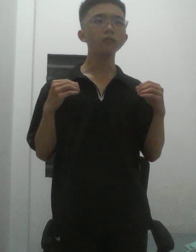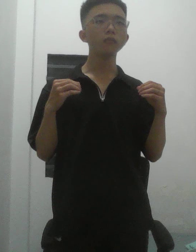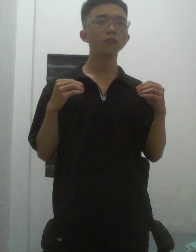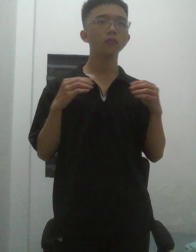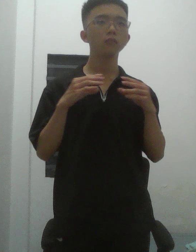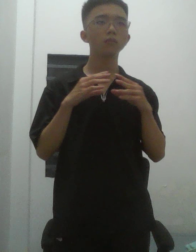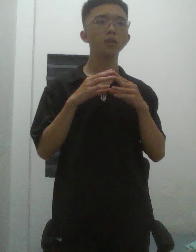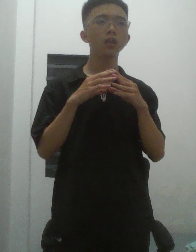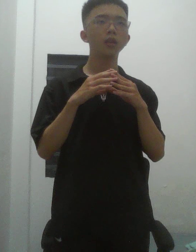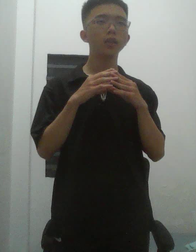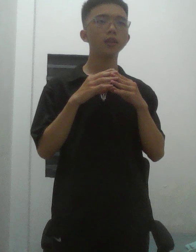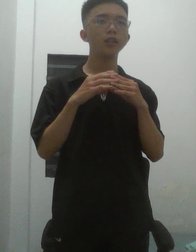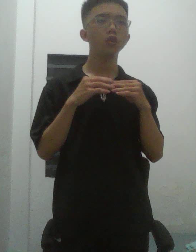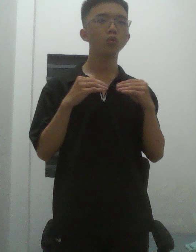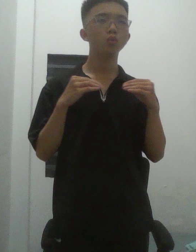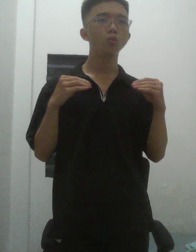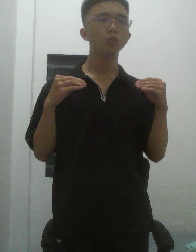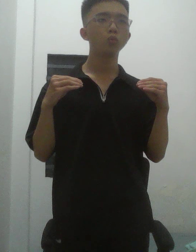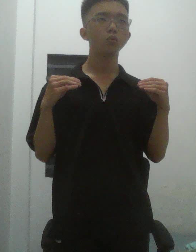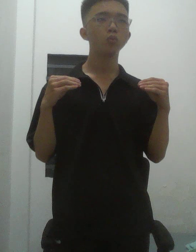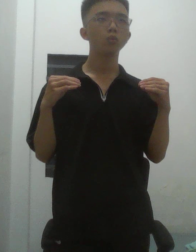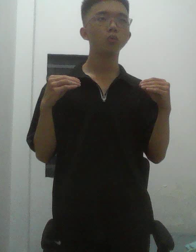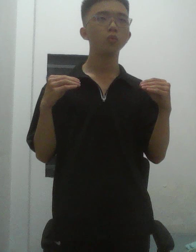nhieu